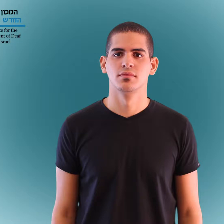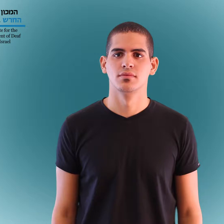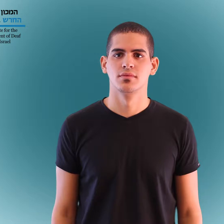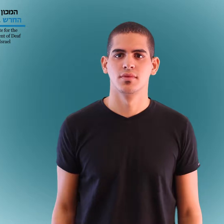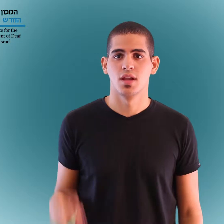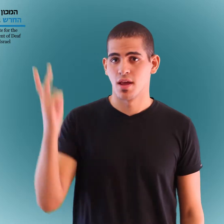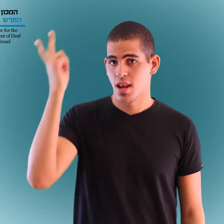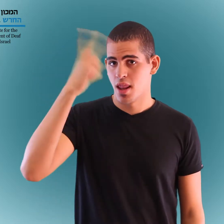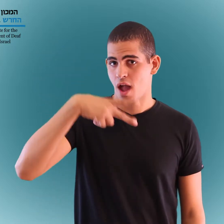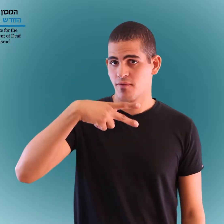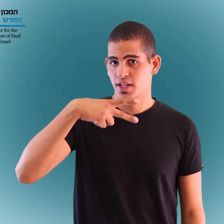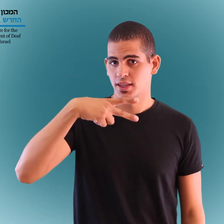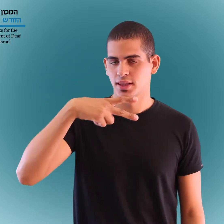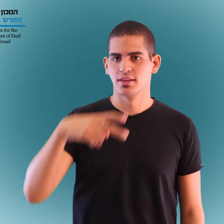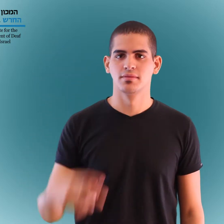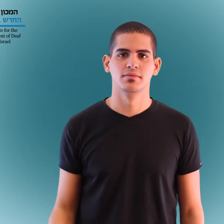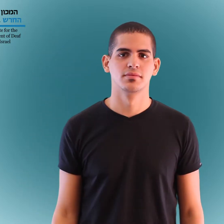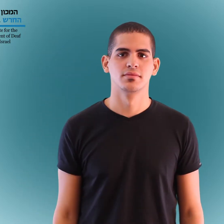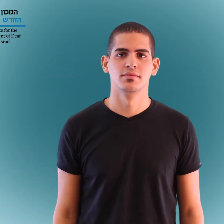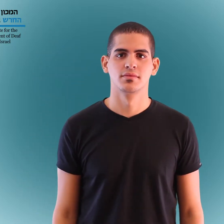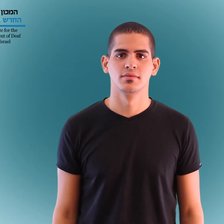להבין